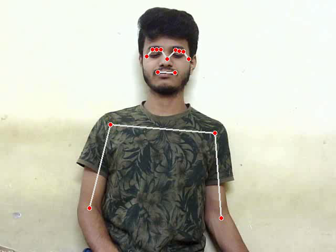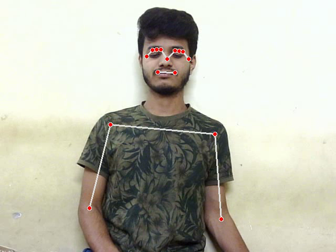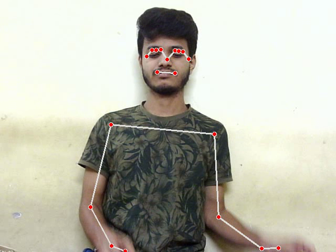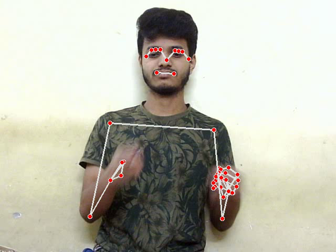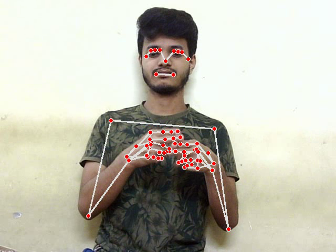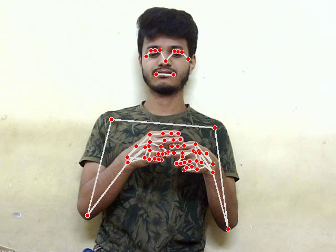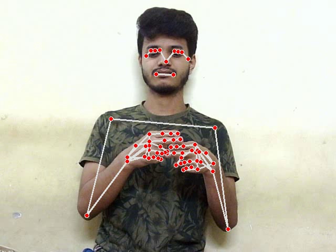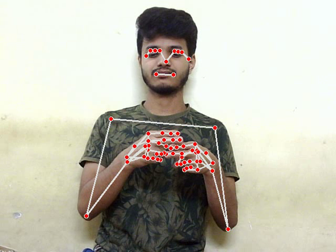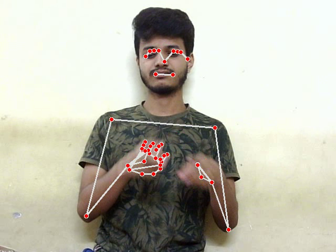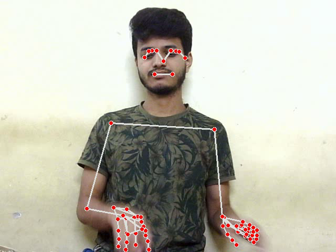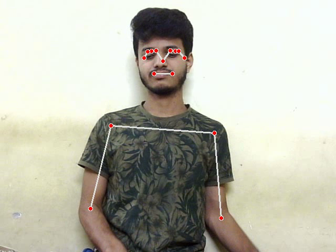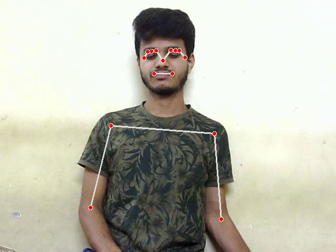name